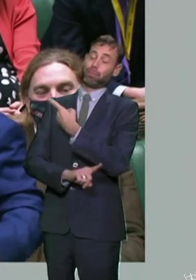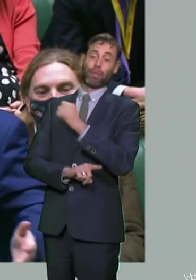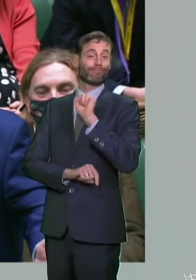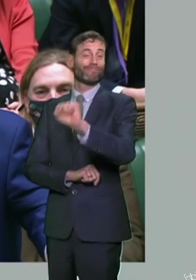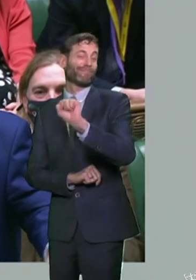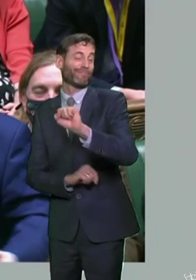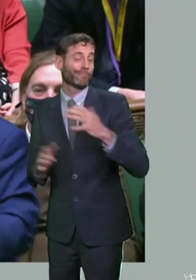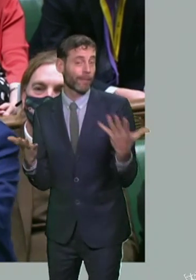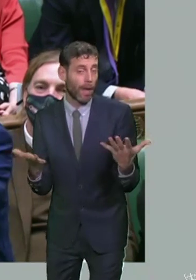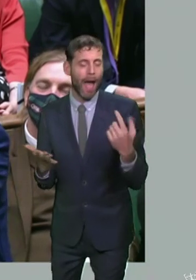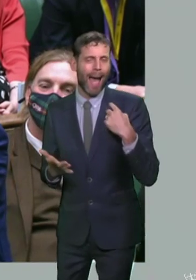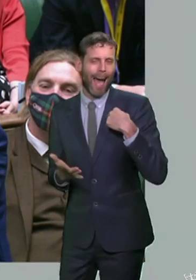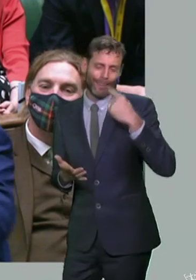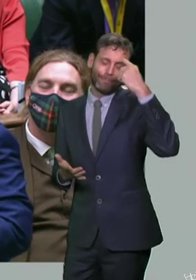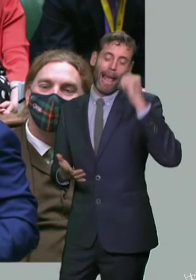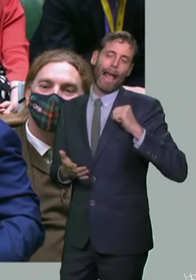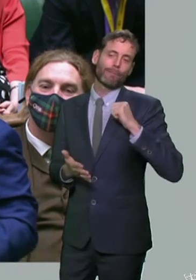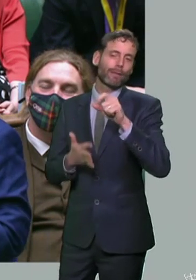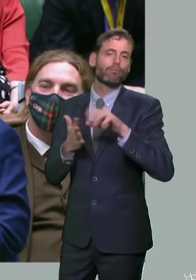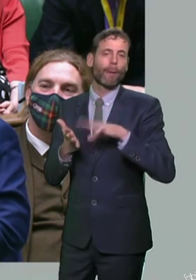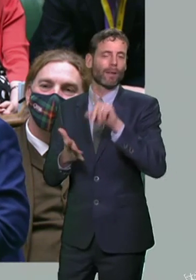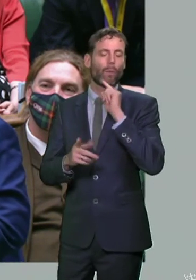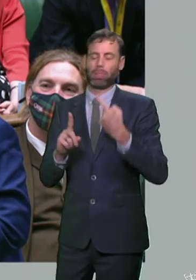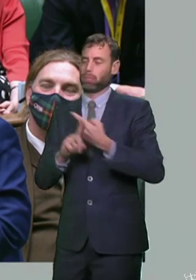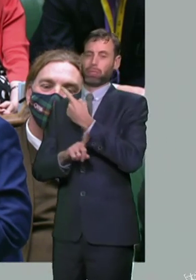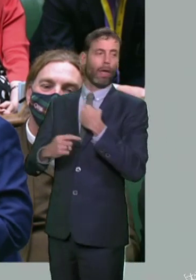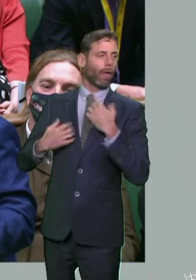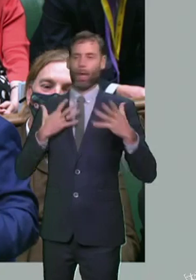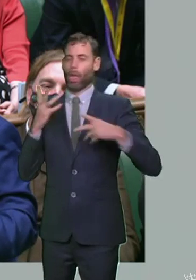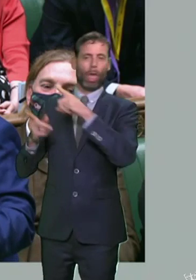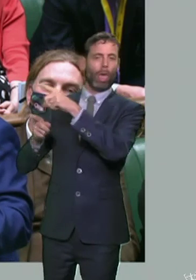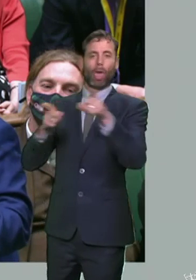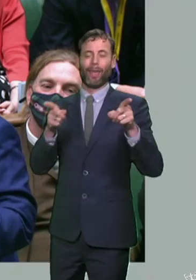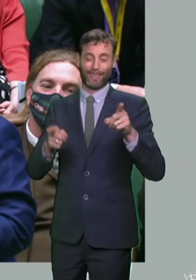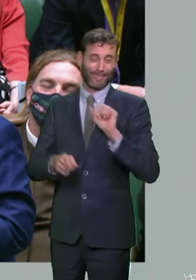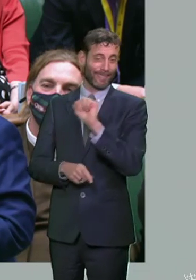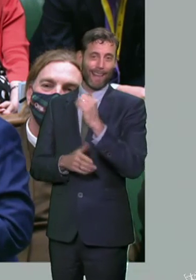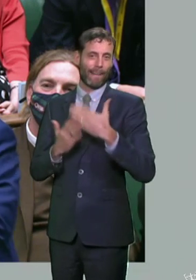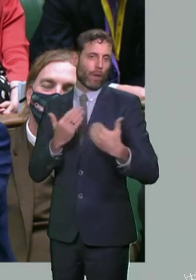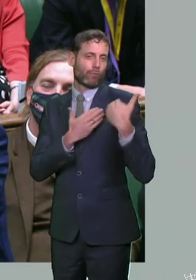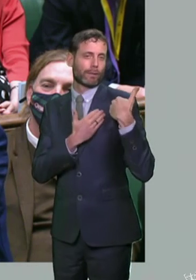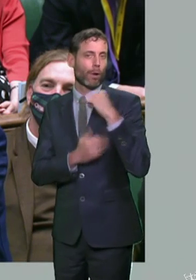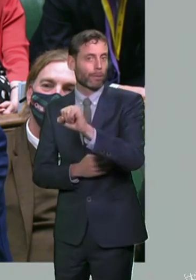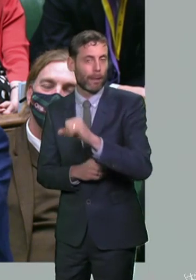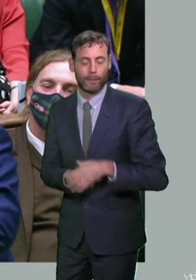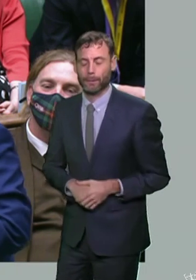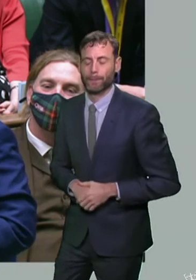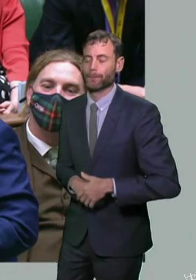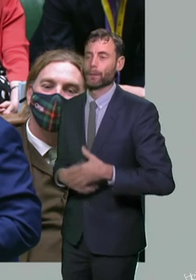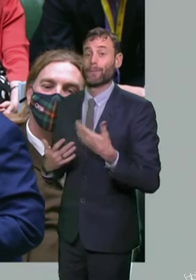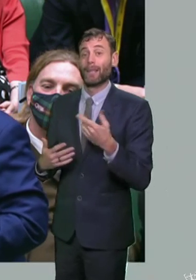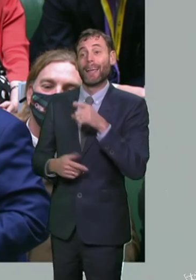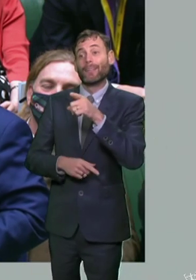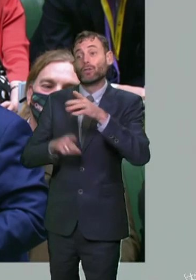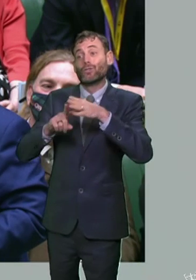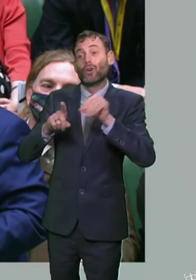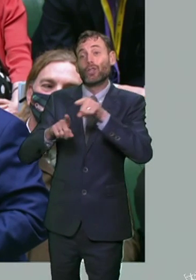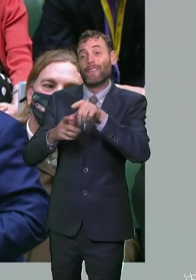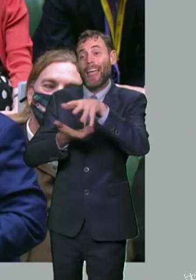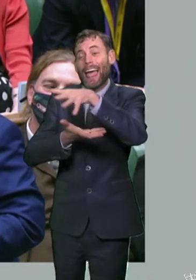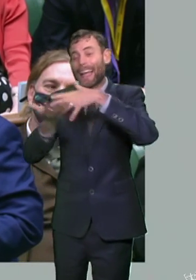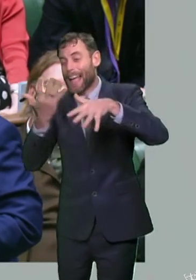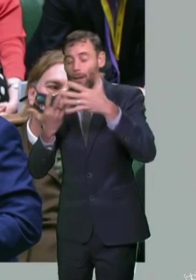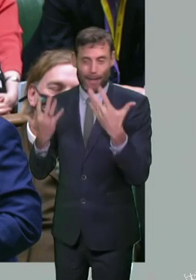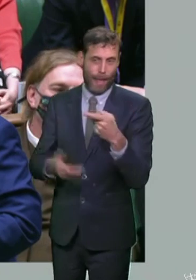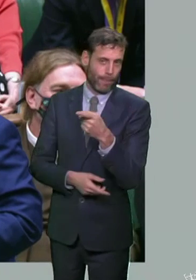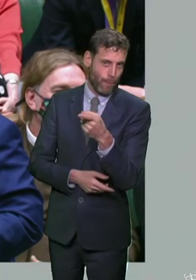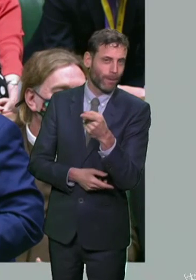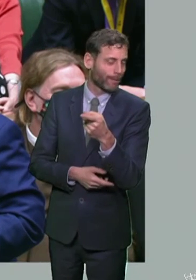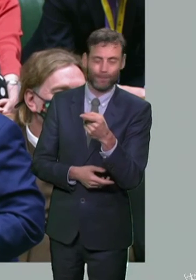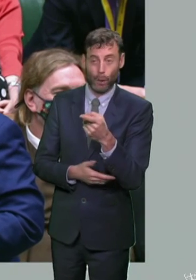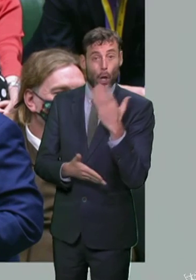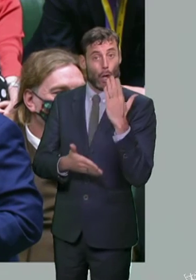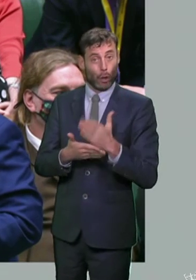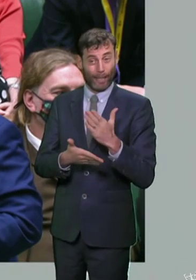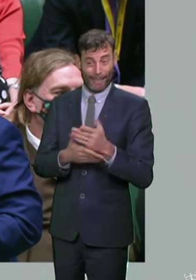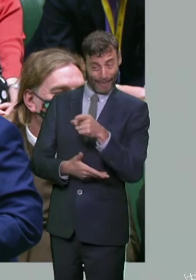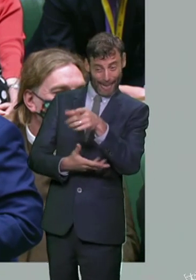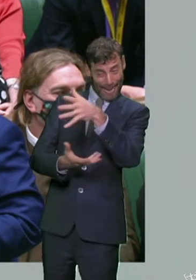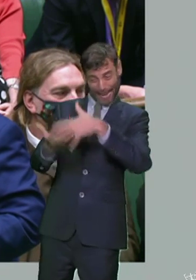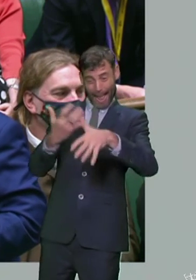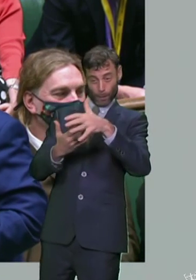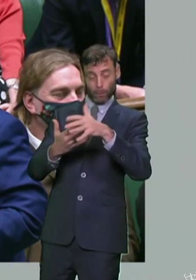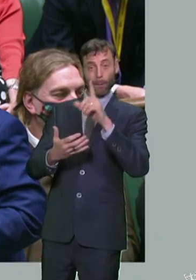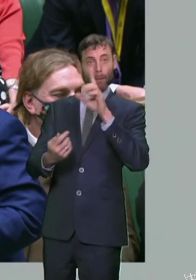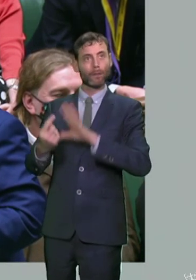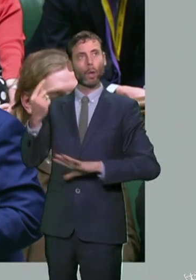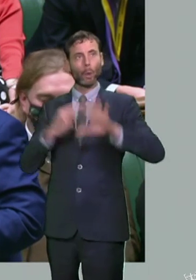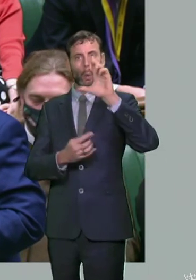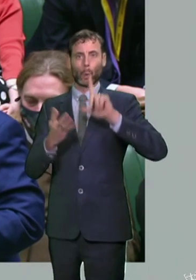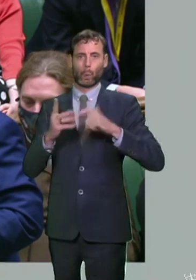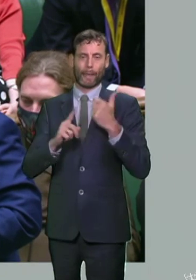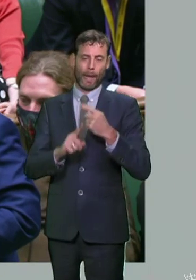I did not expect the Prime Minister to take responsibility because he never does, but this is not just about the chaos in the Conservative party; it is about the state of the United Kingdom under his failing leadership.